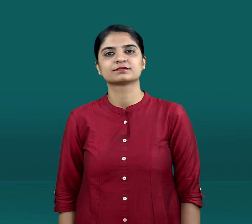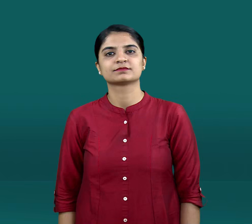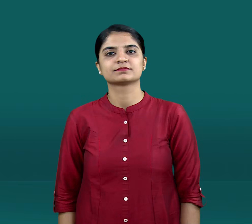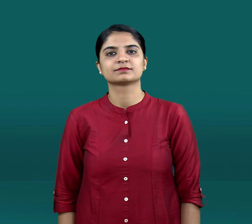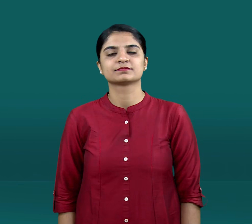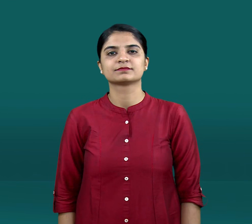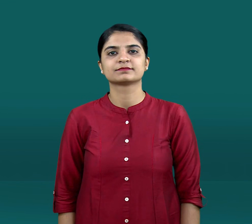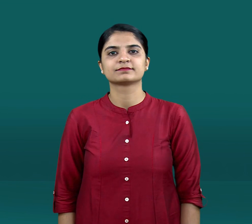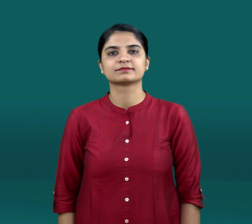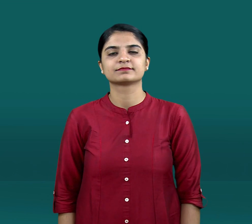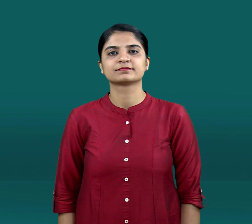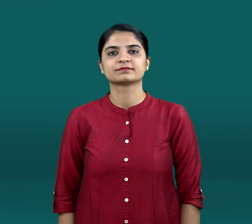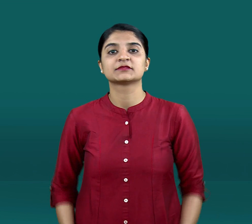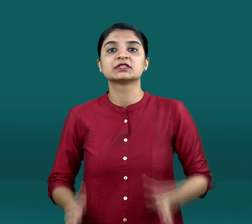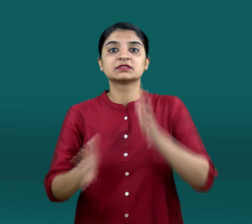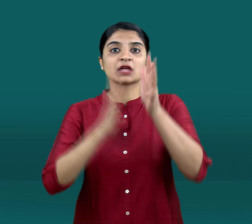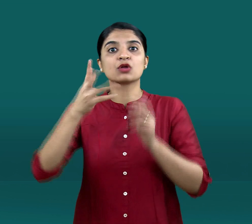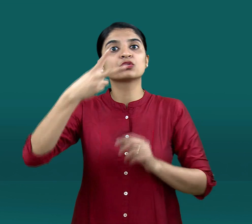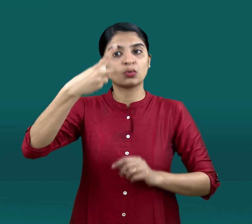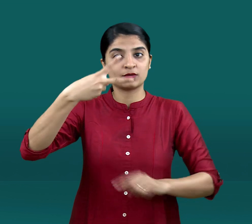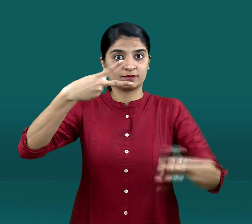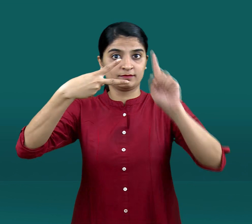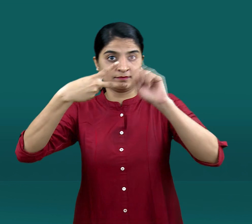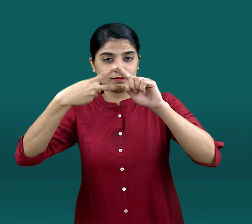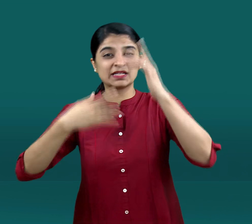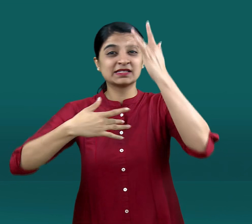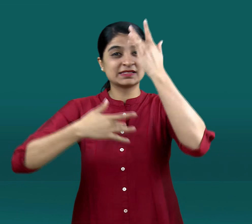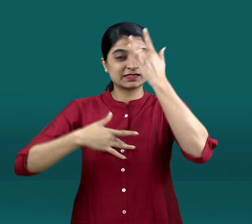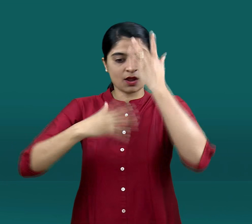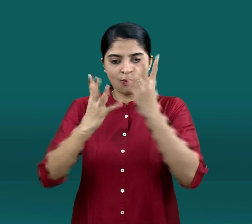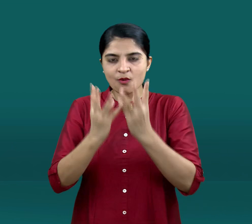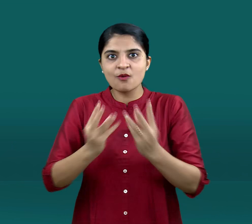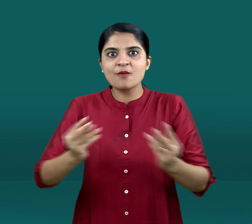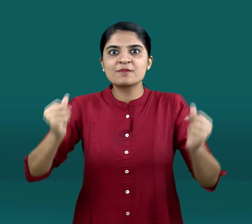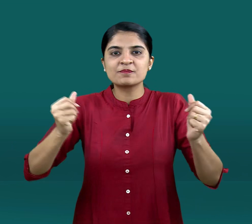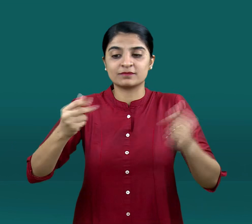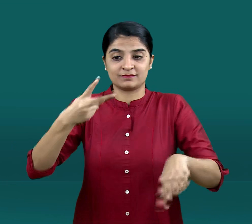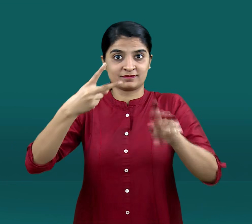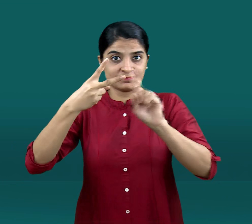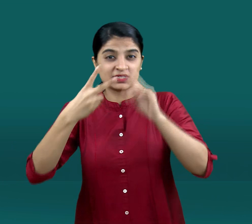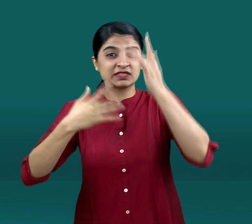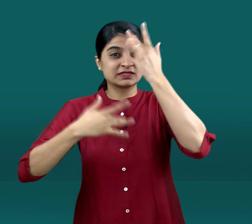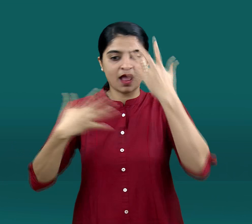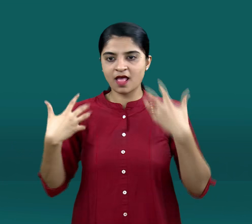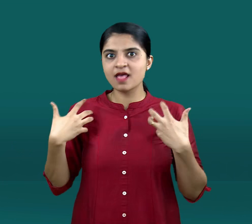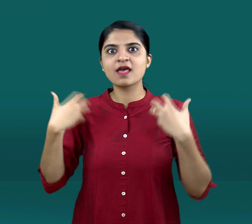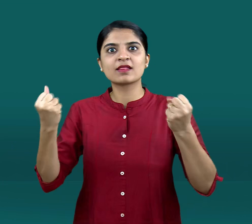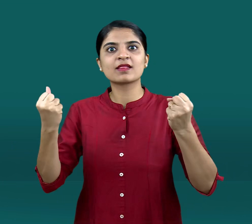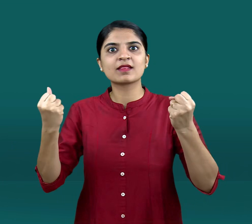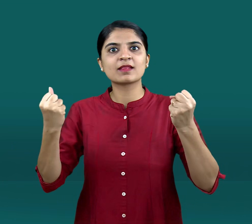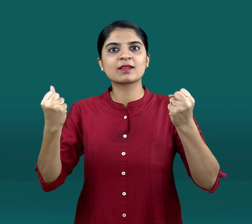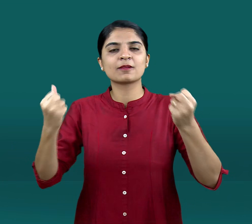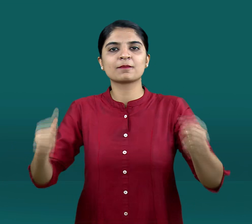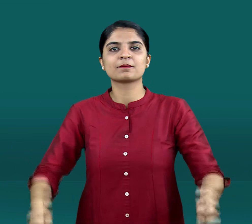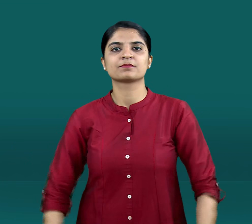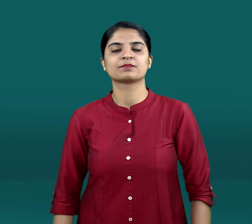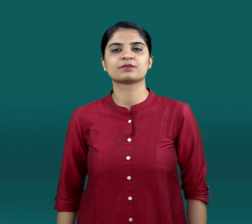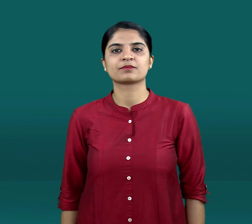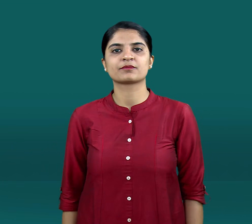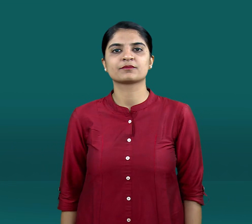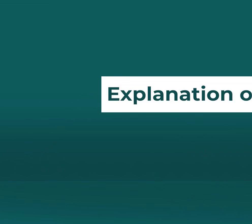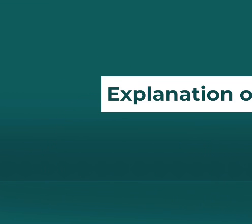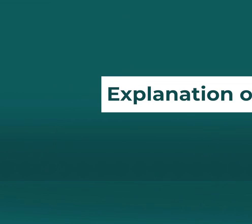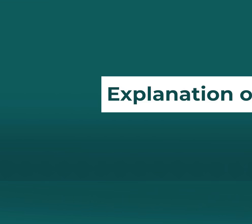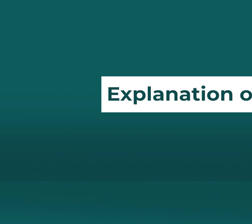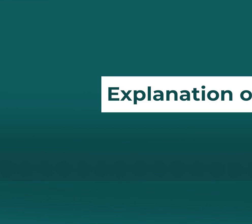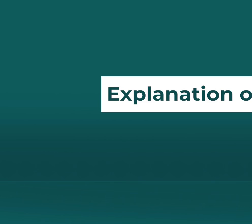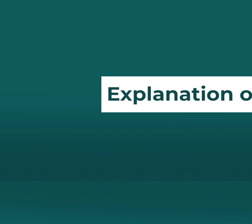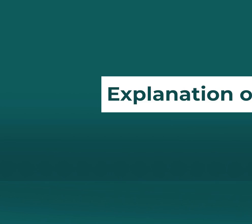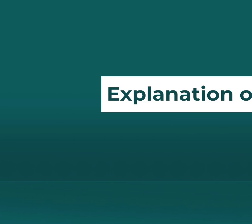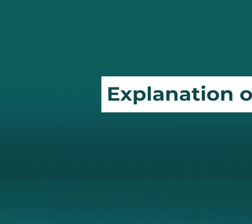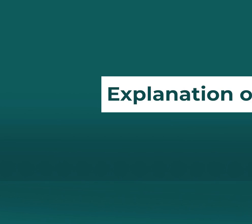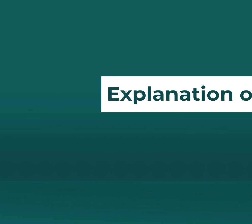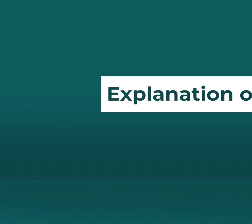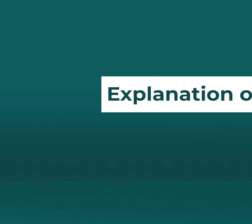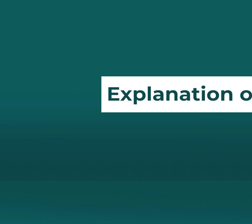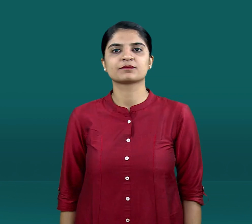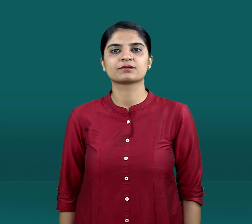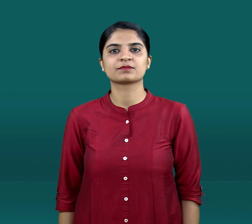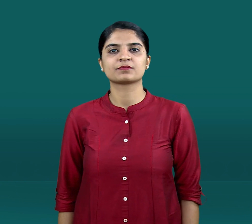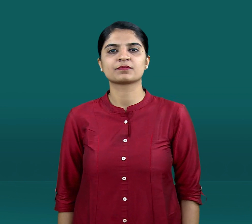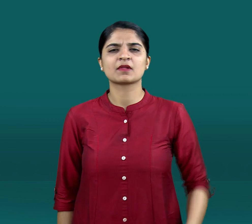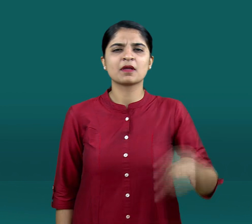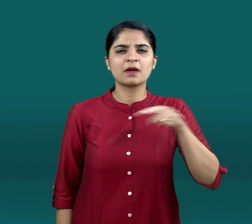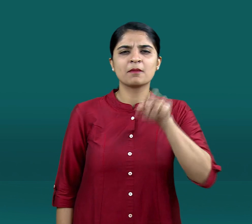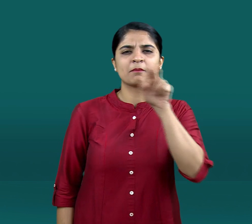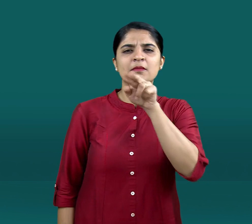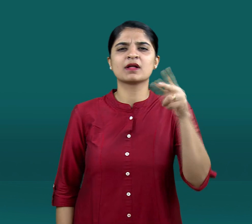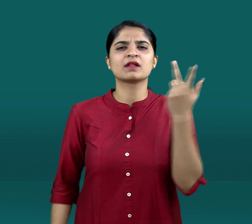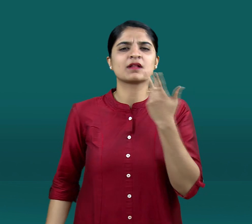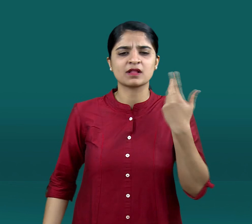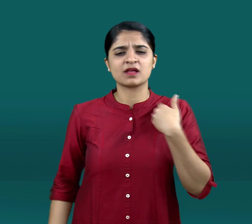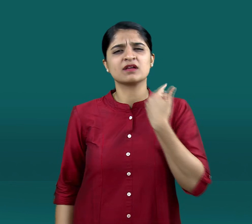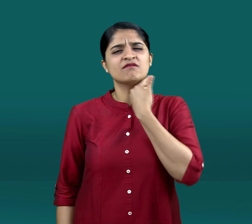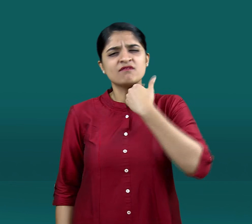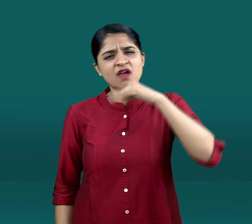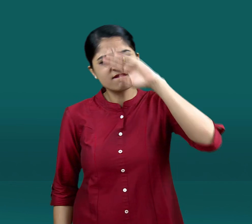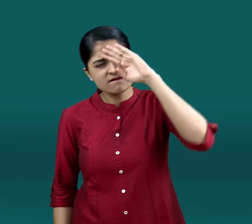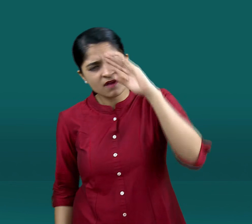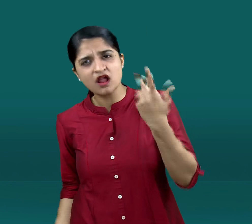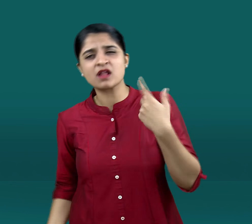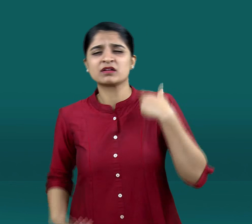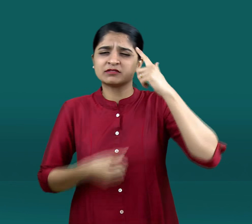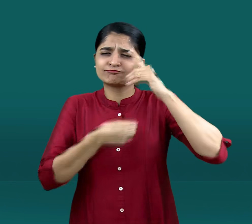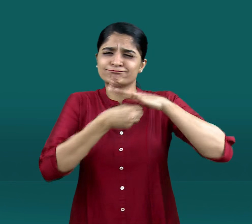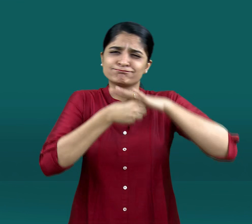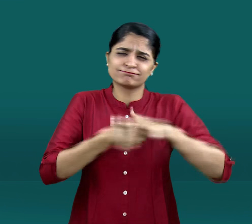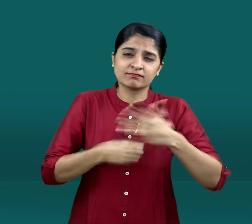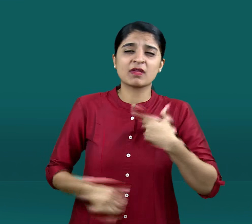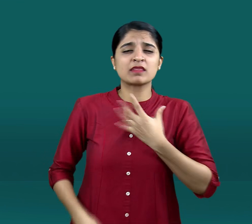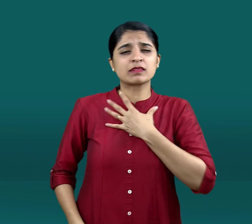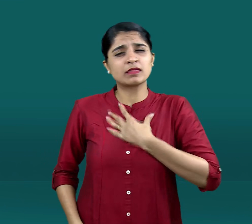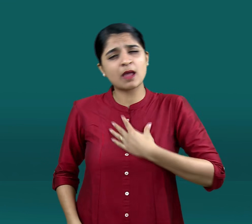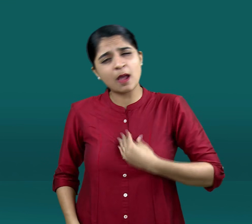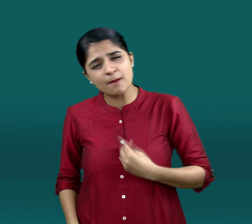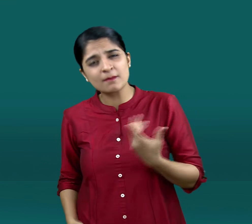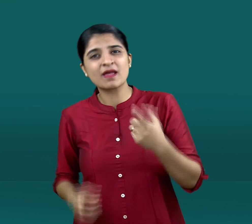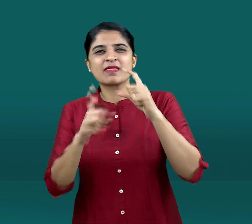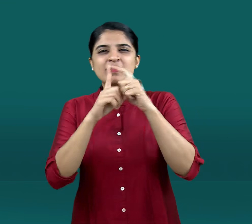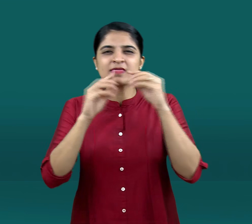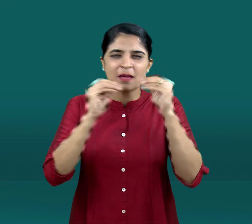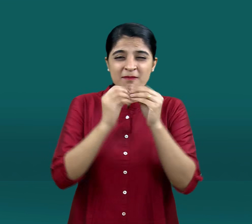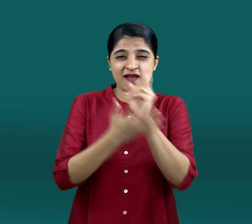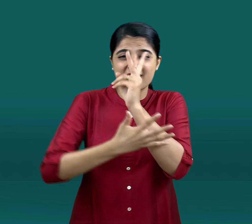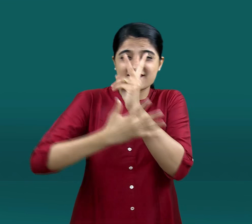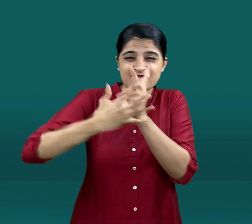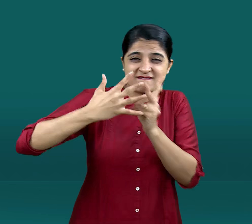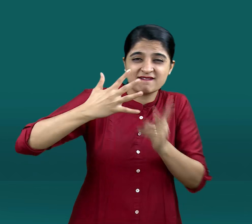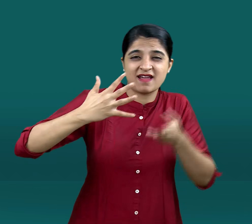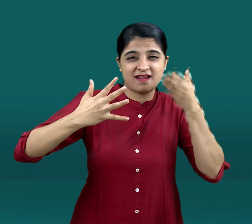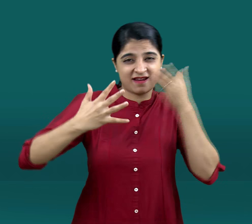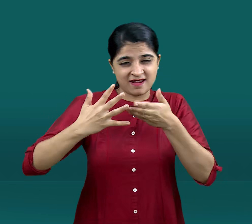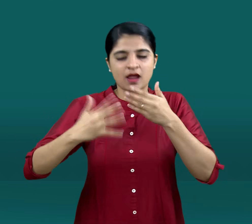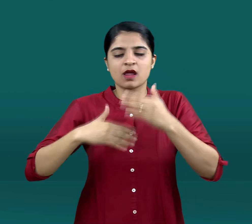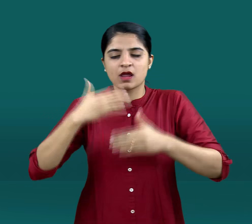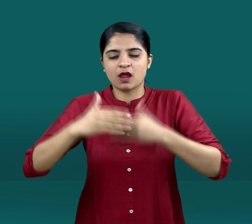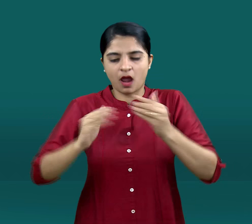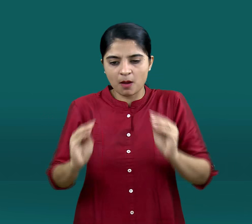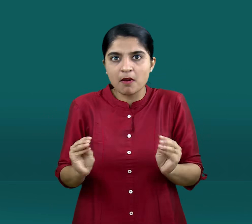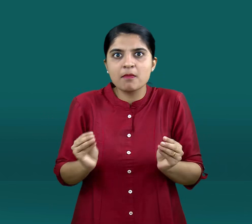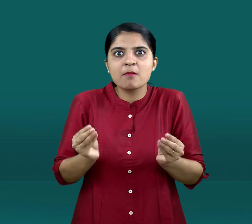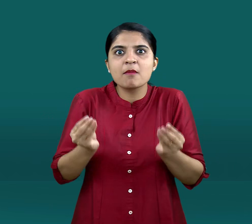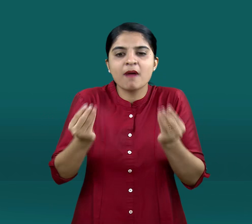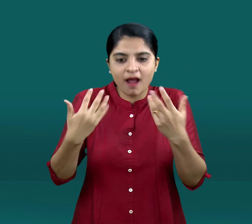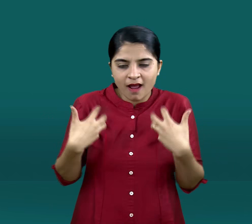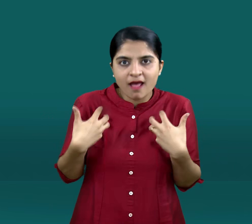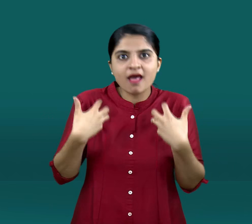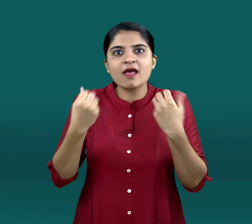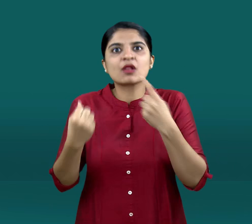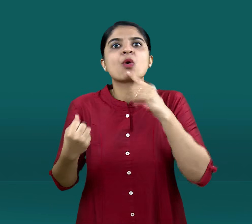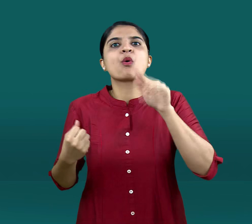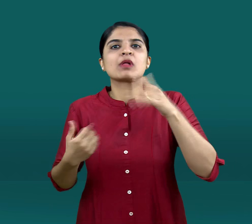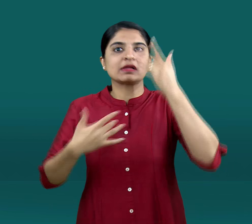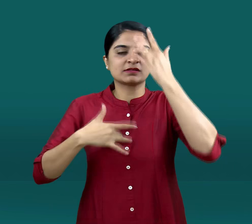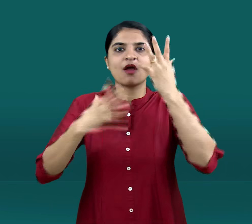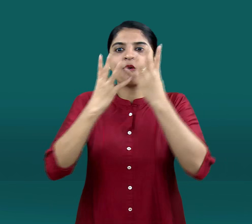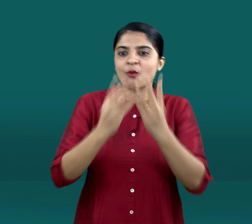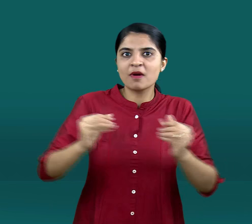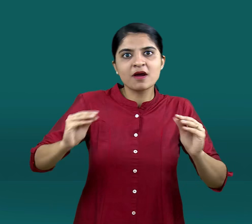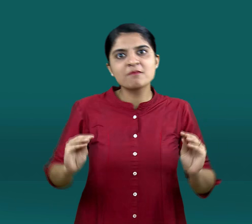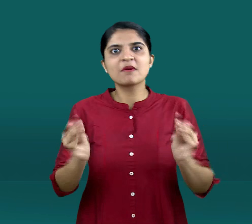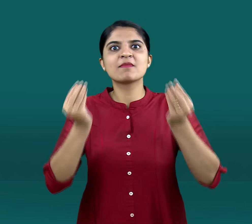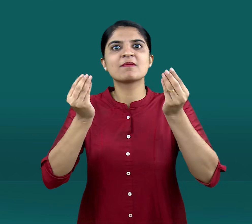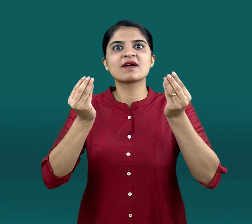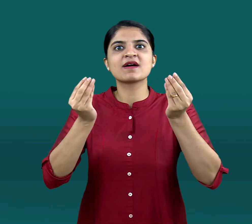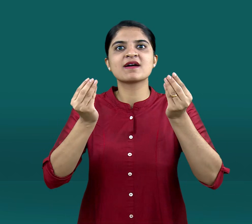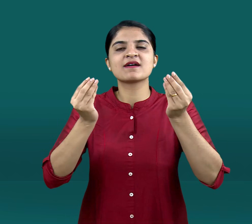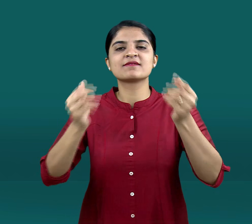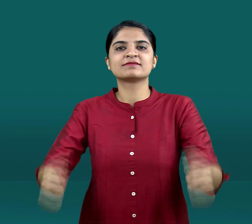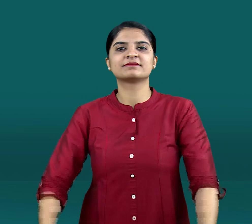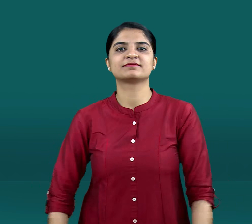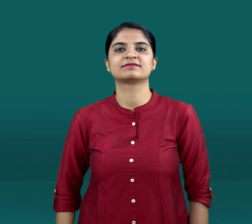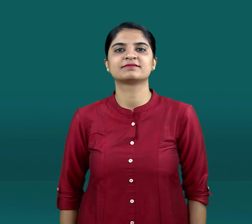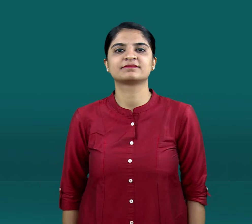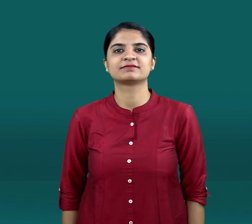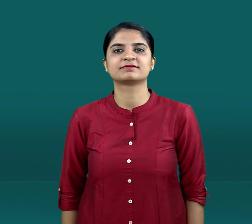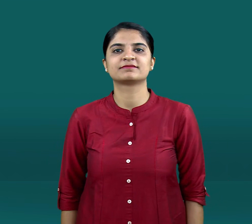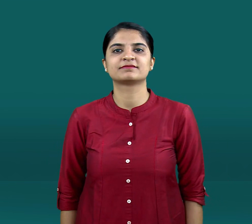Healing